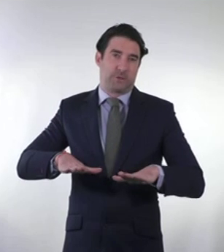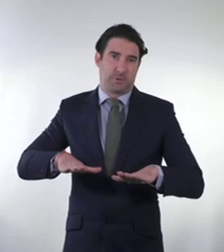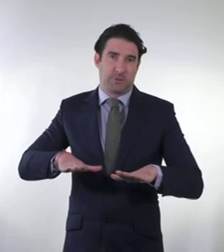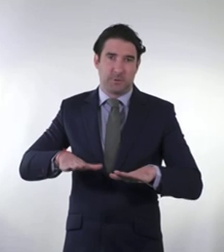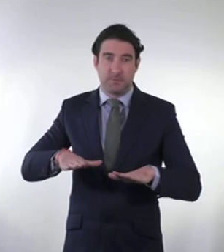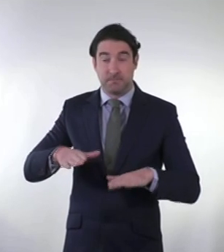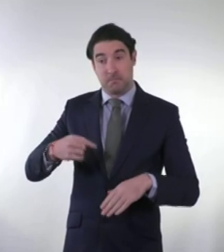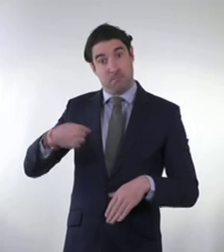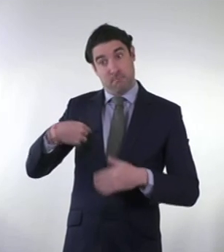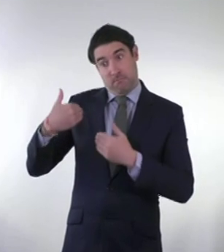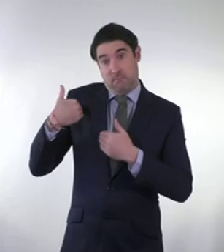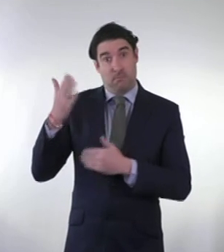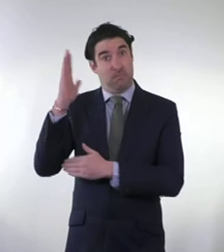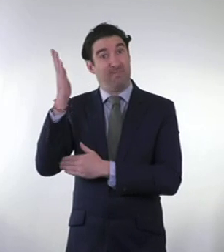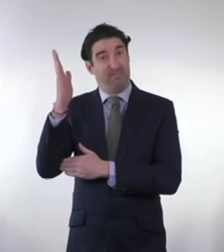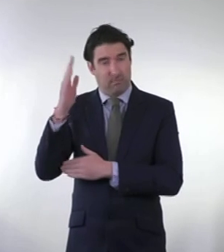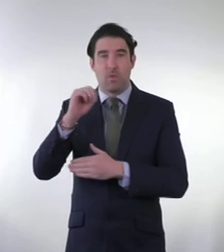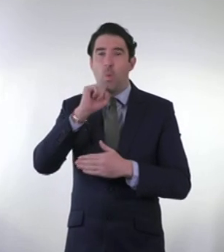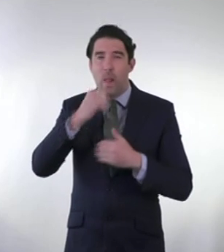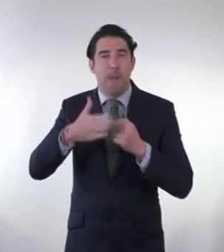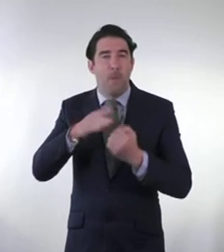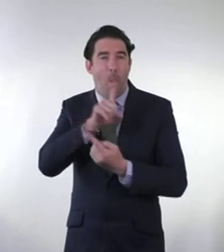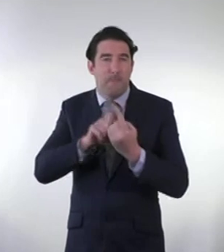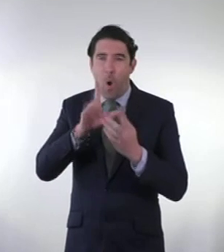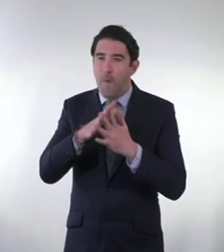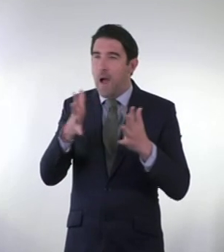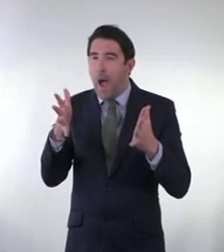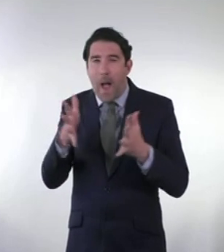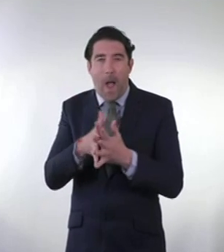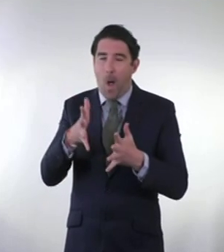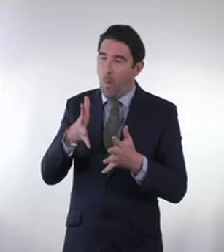In addition to my duties in this House, I shall have further such meetings later today.